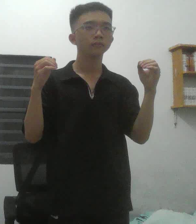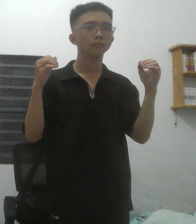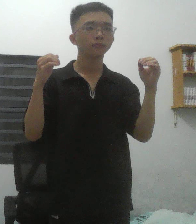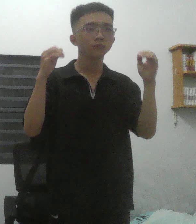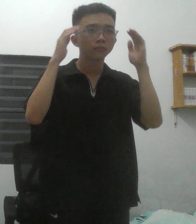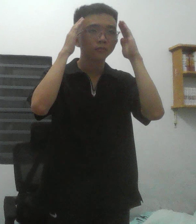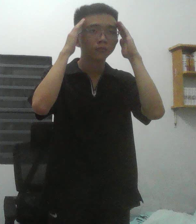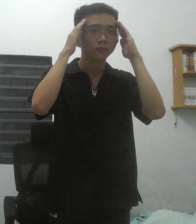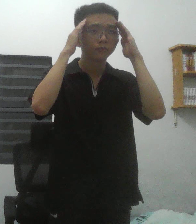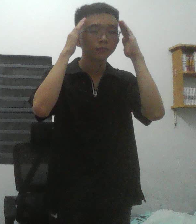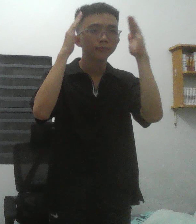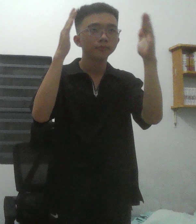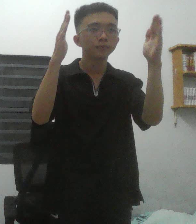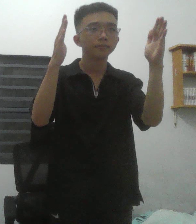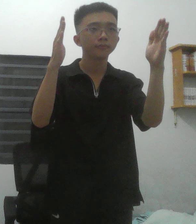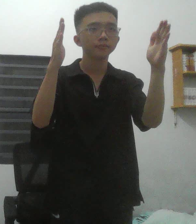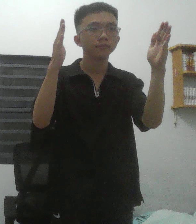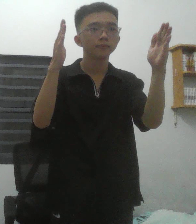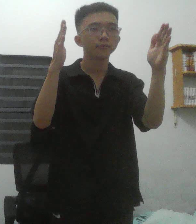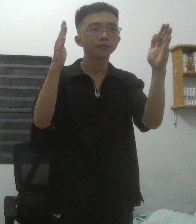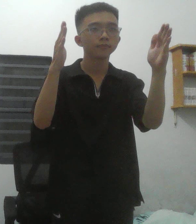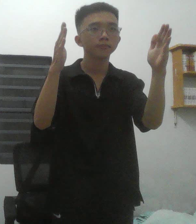quan tam